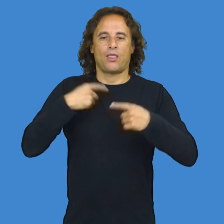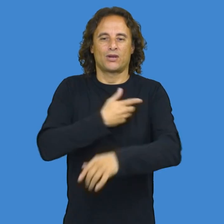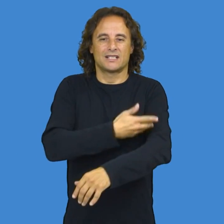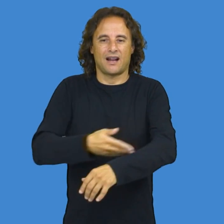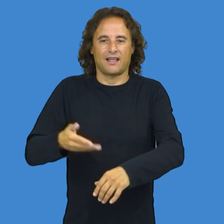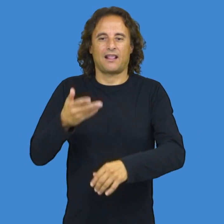sangre